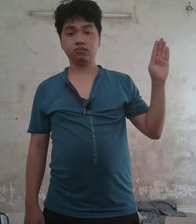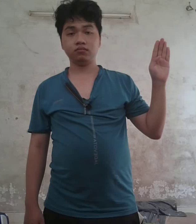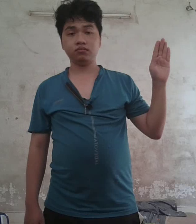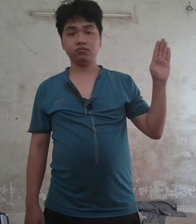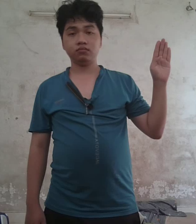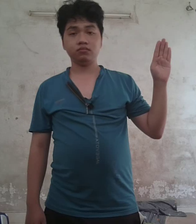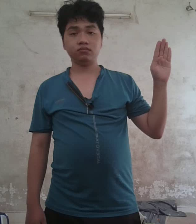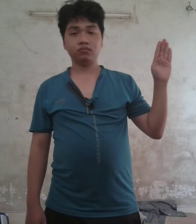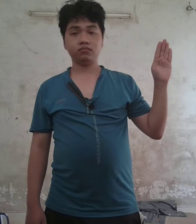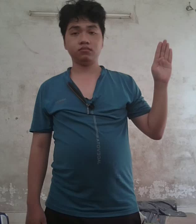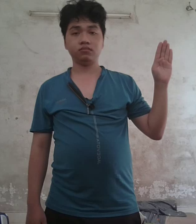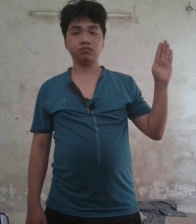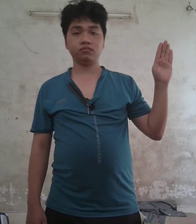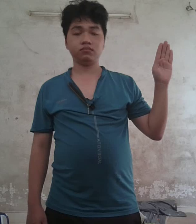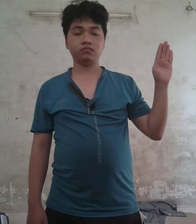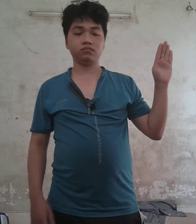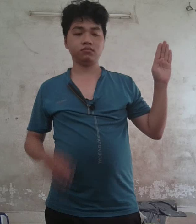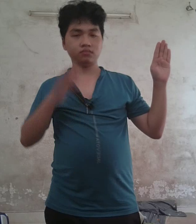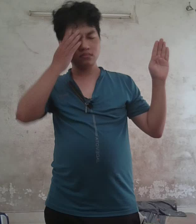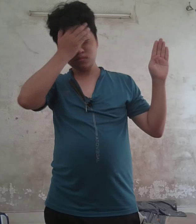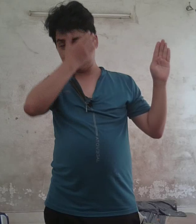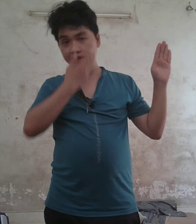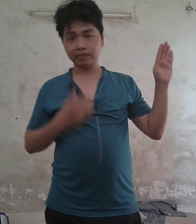b